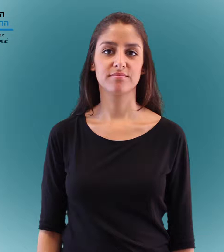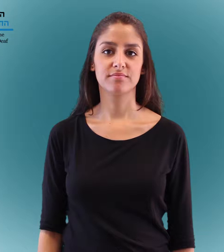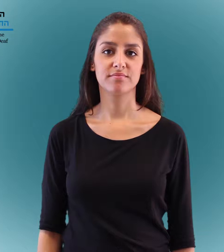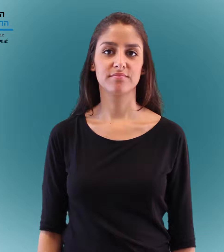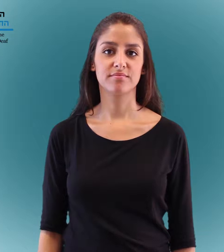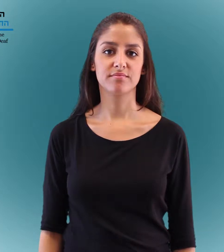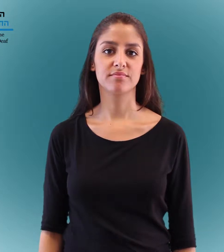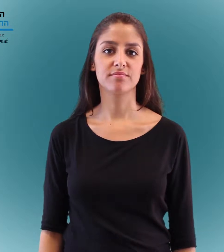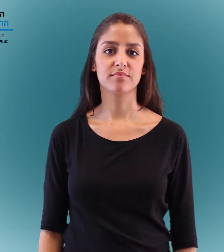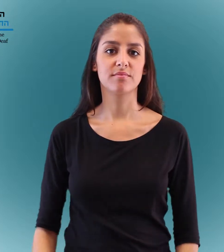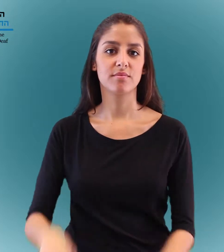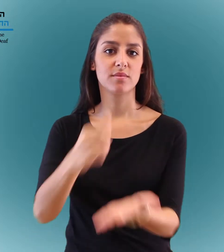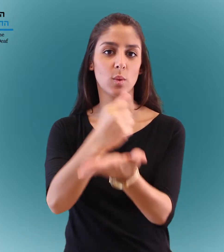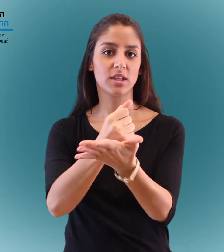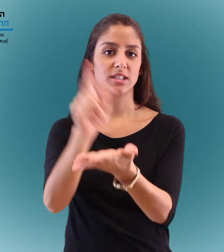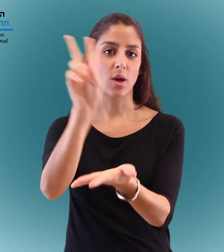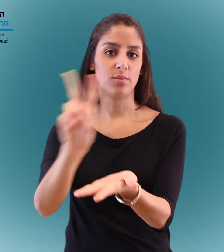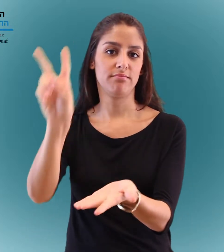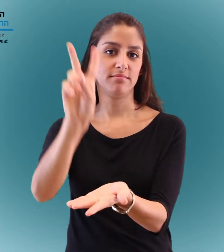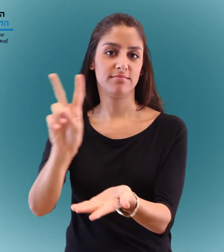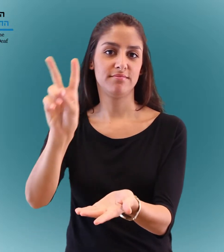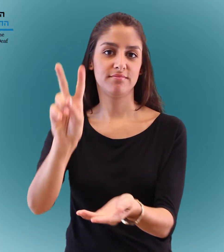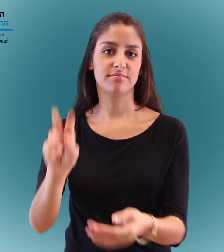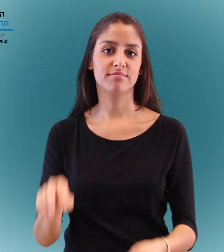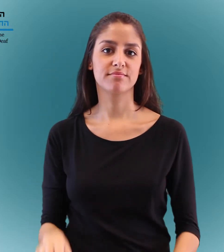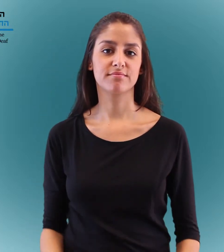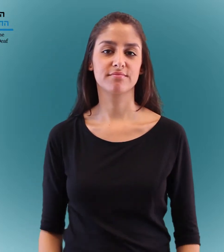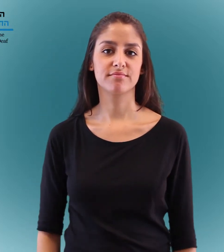תעודת זהות